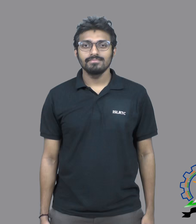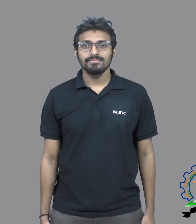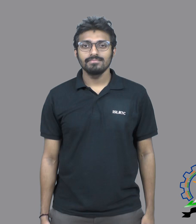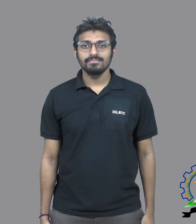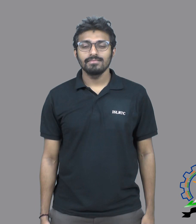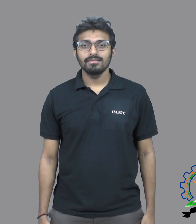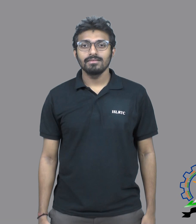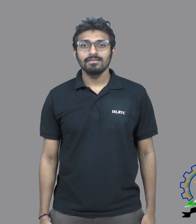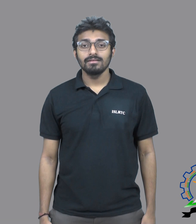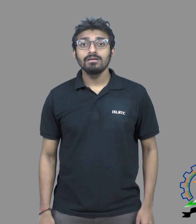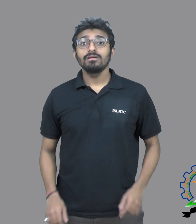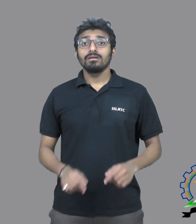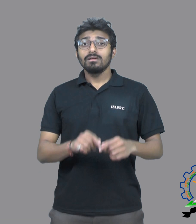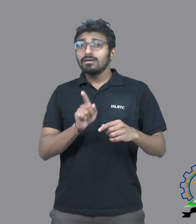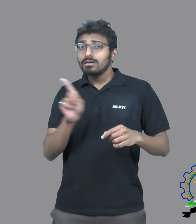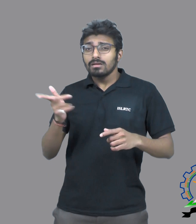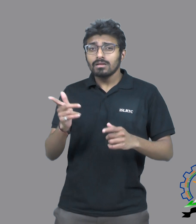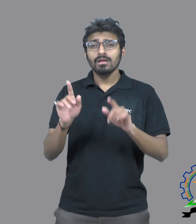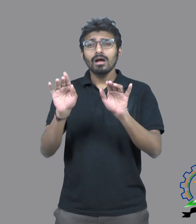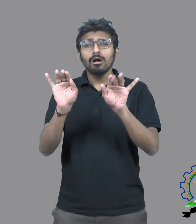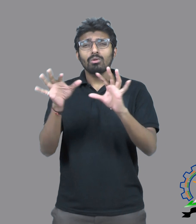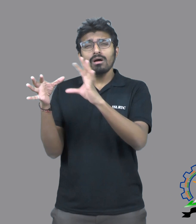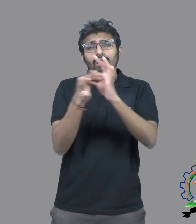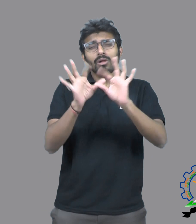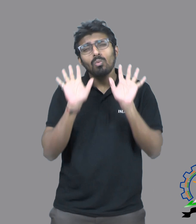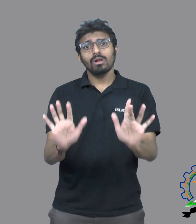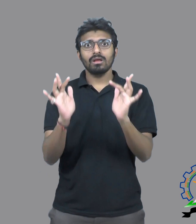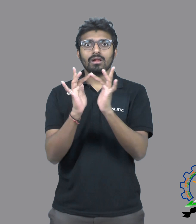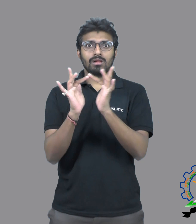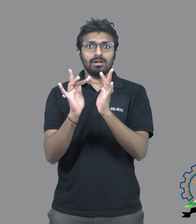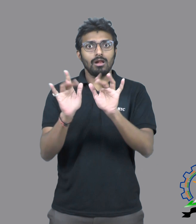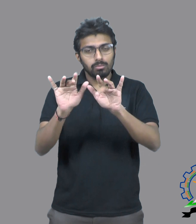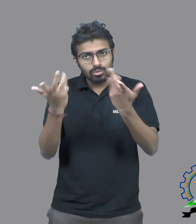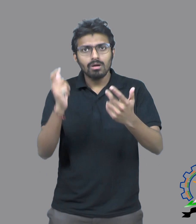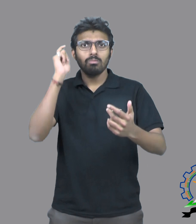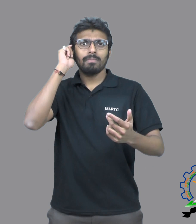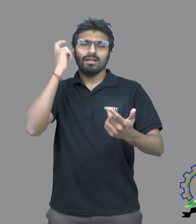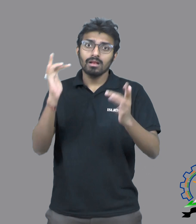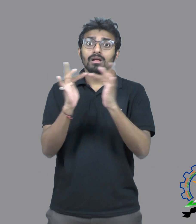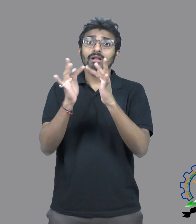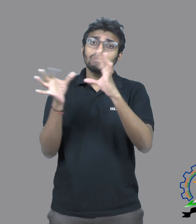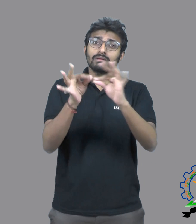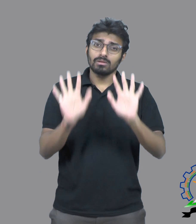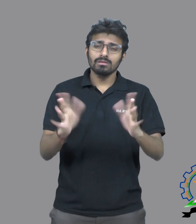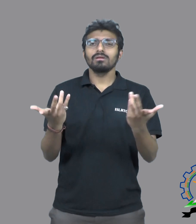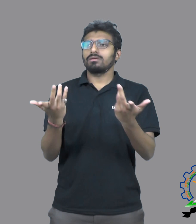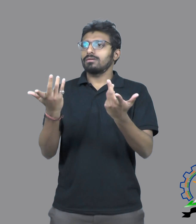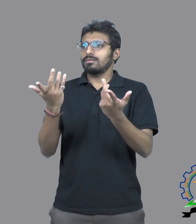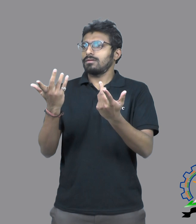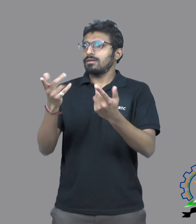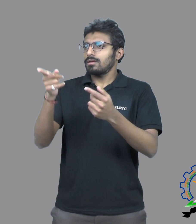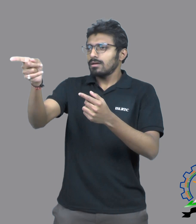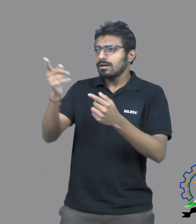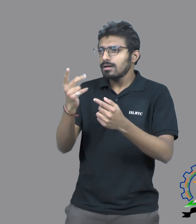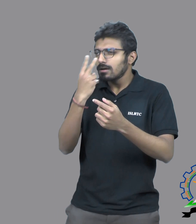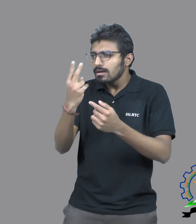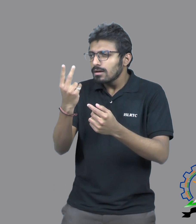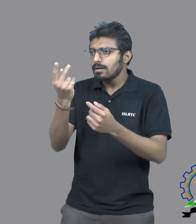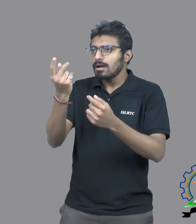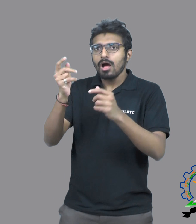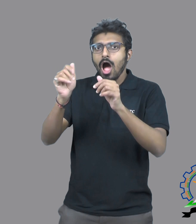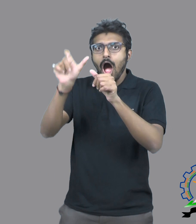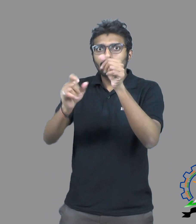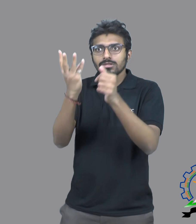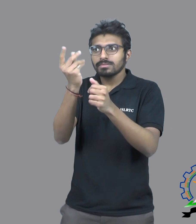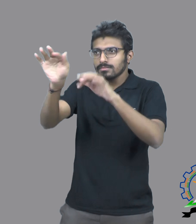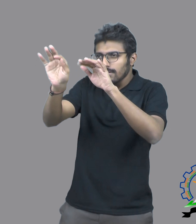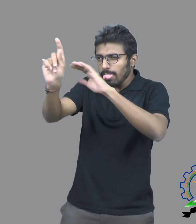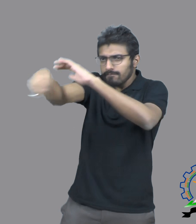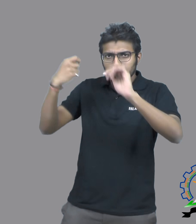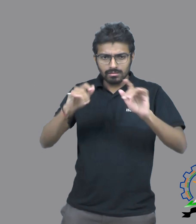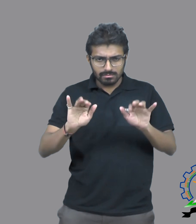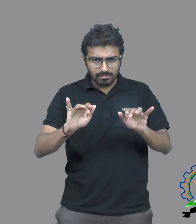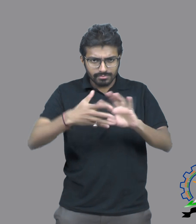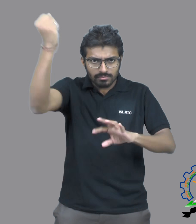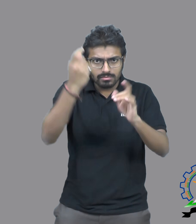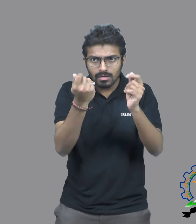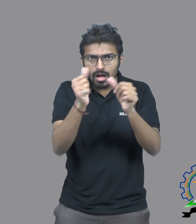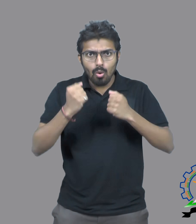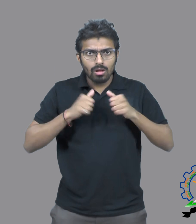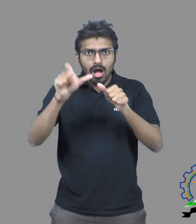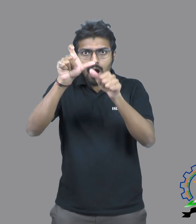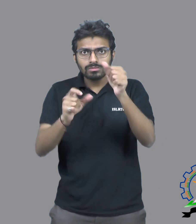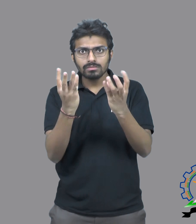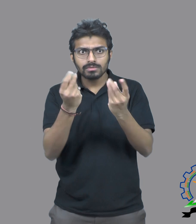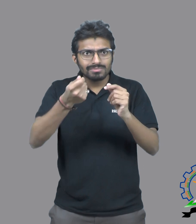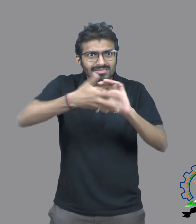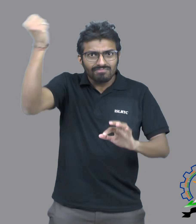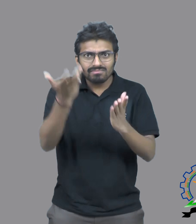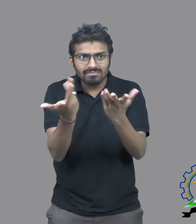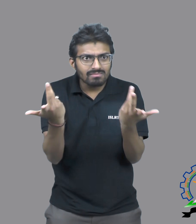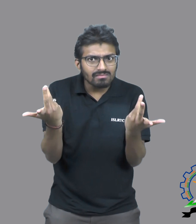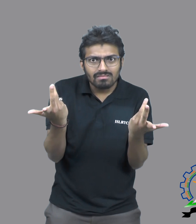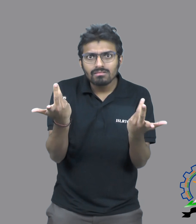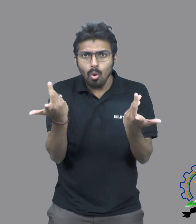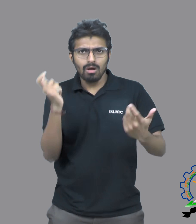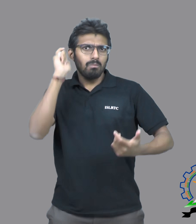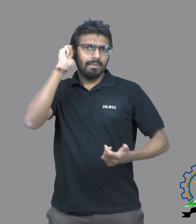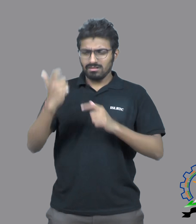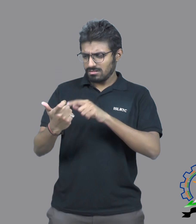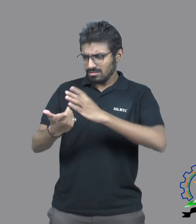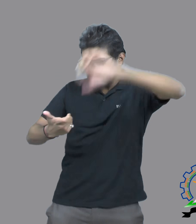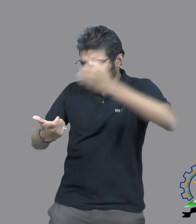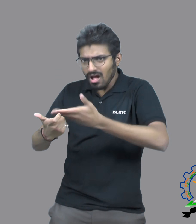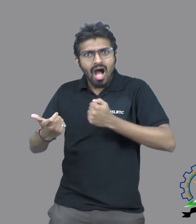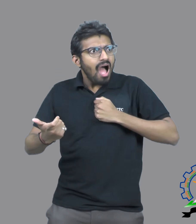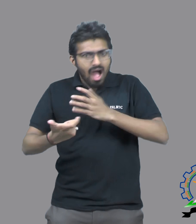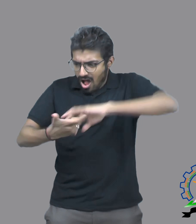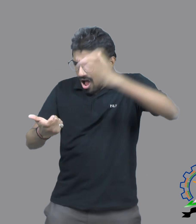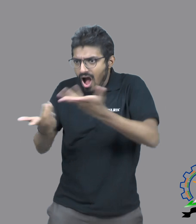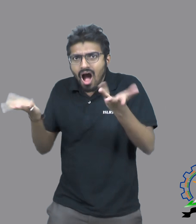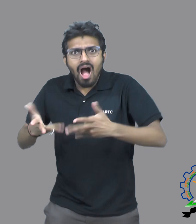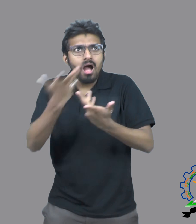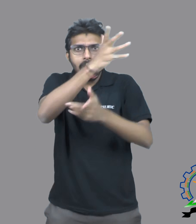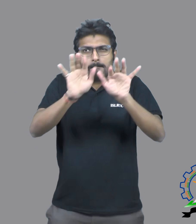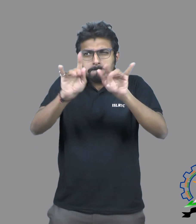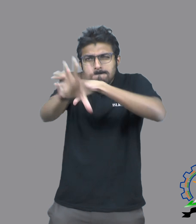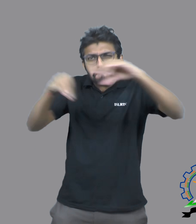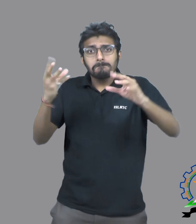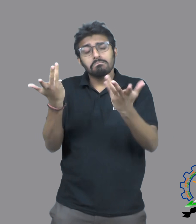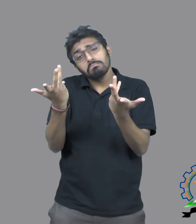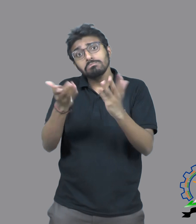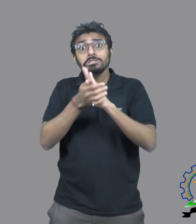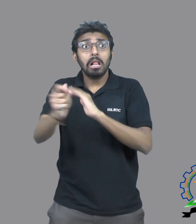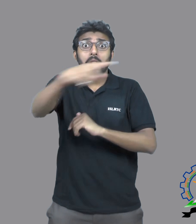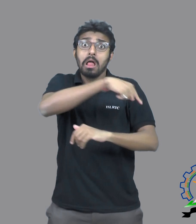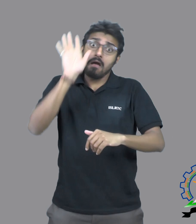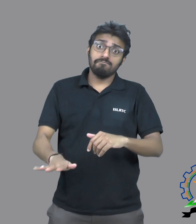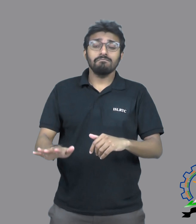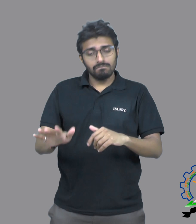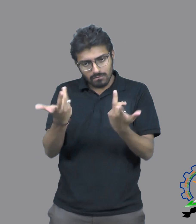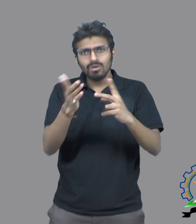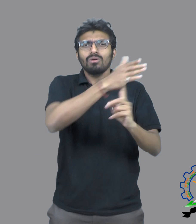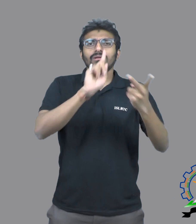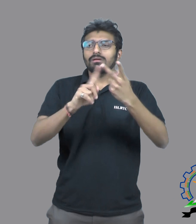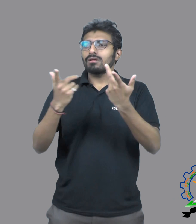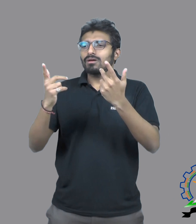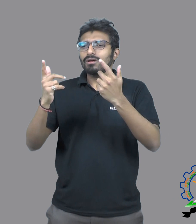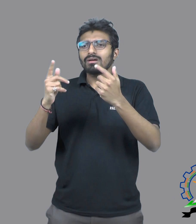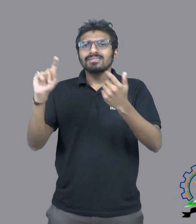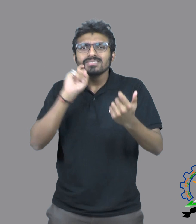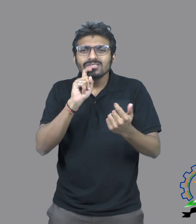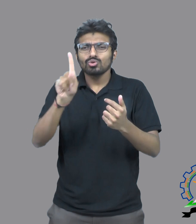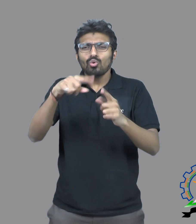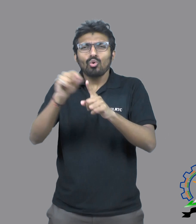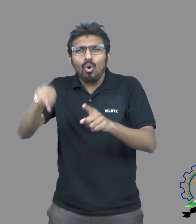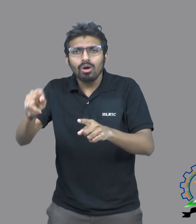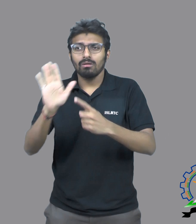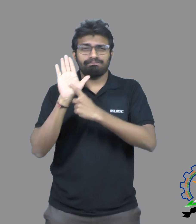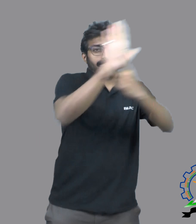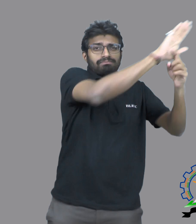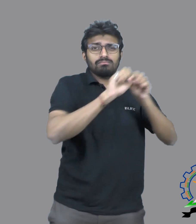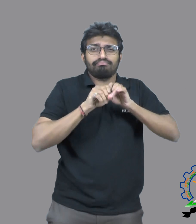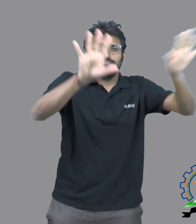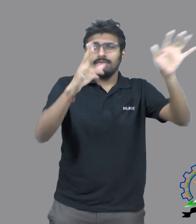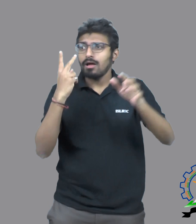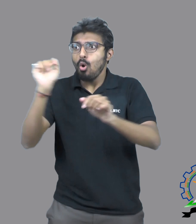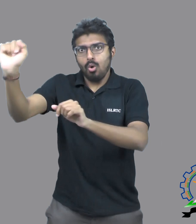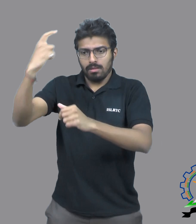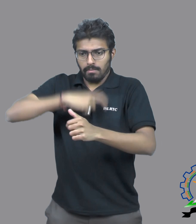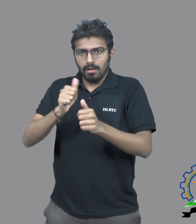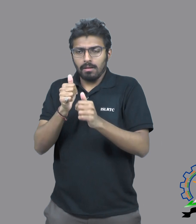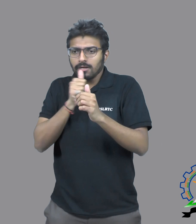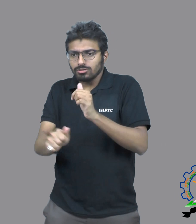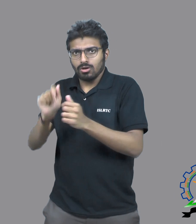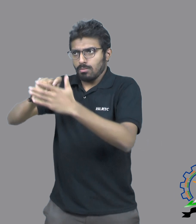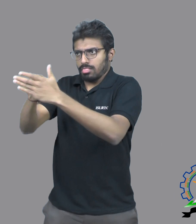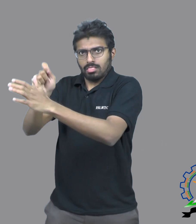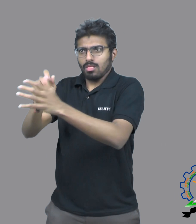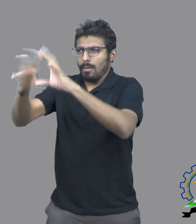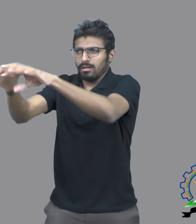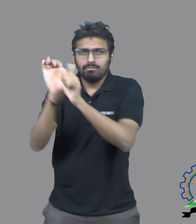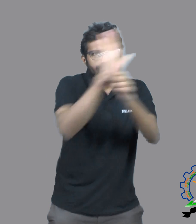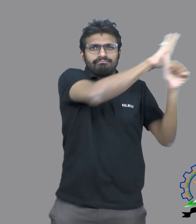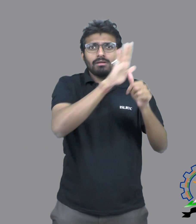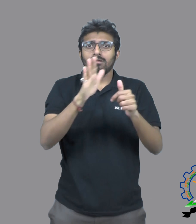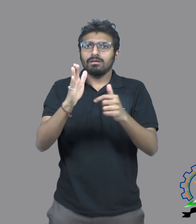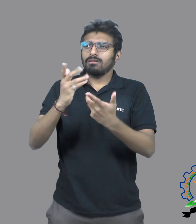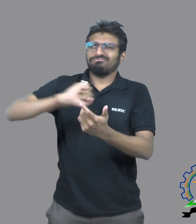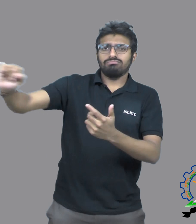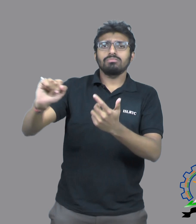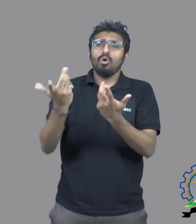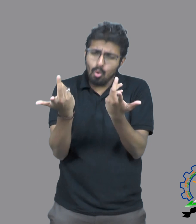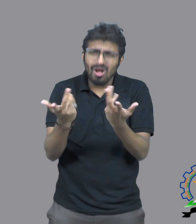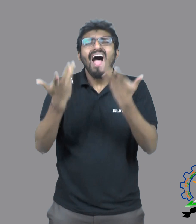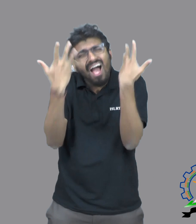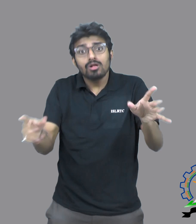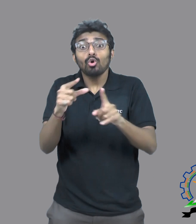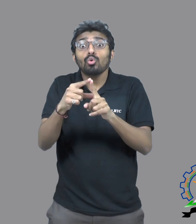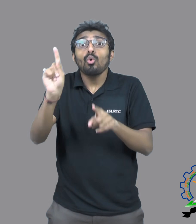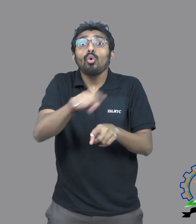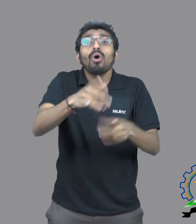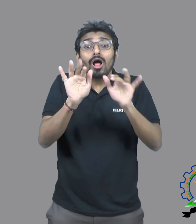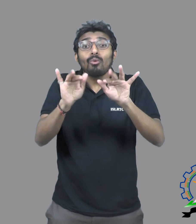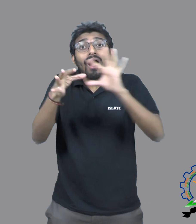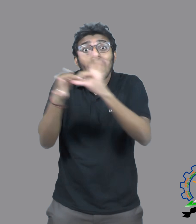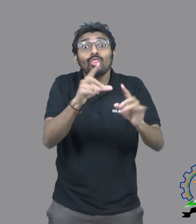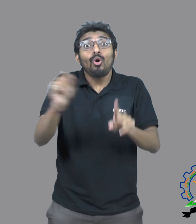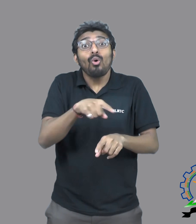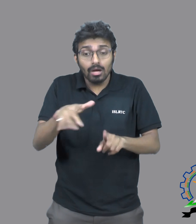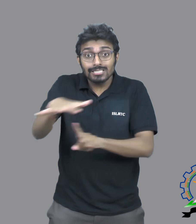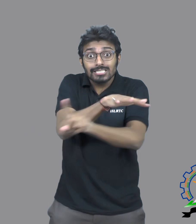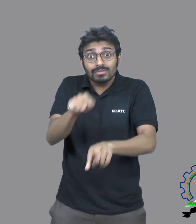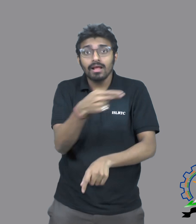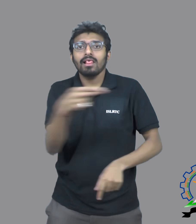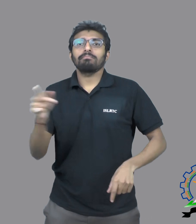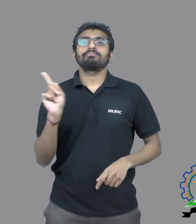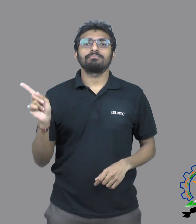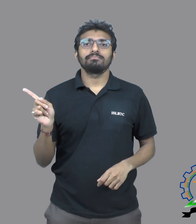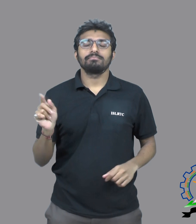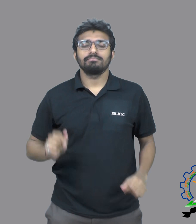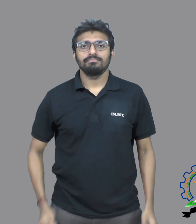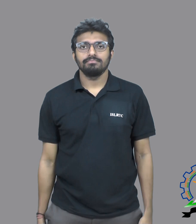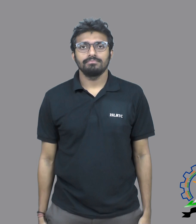Cyber Crime